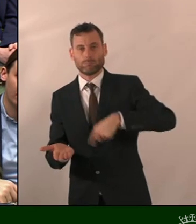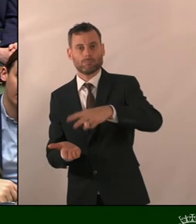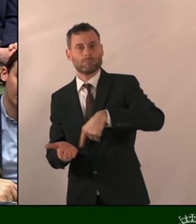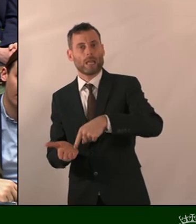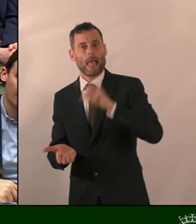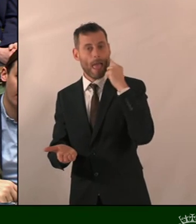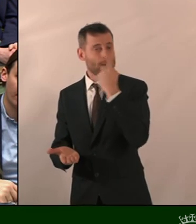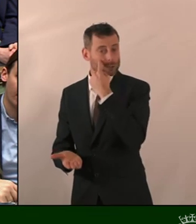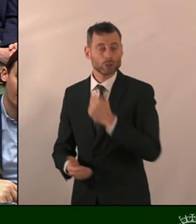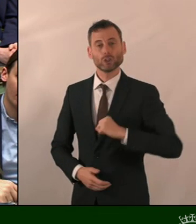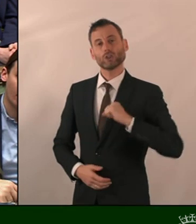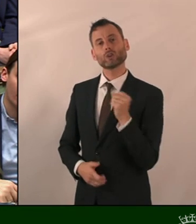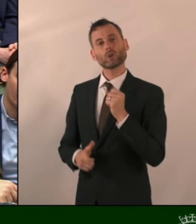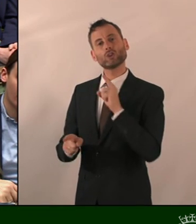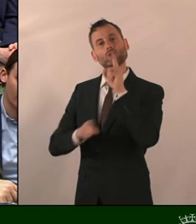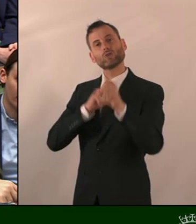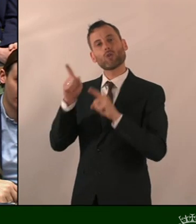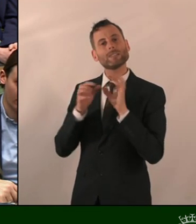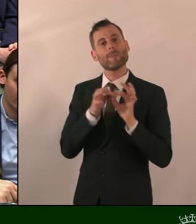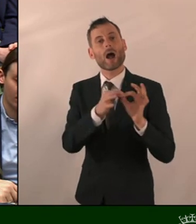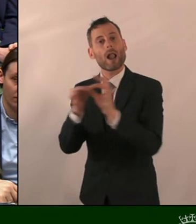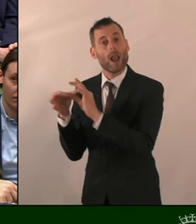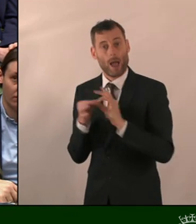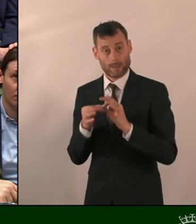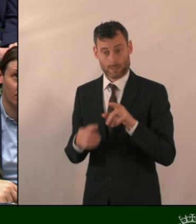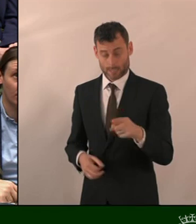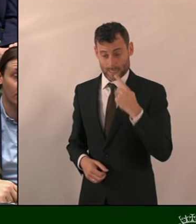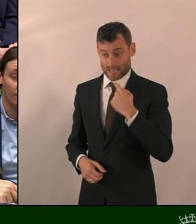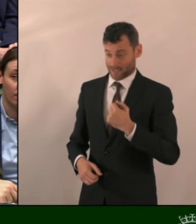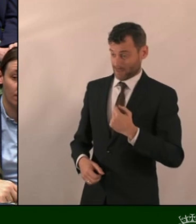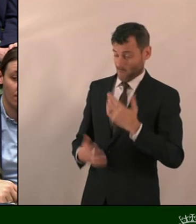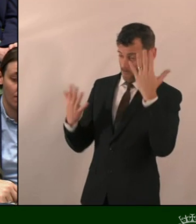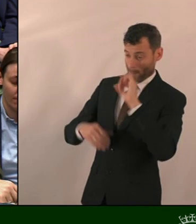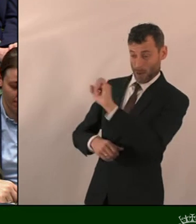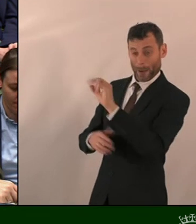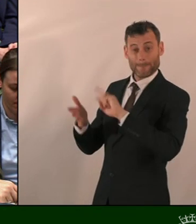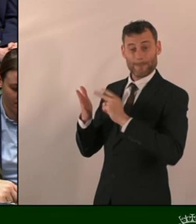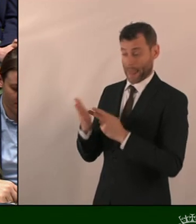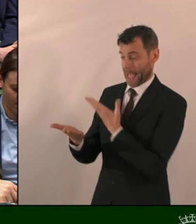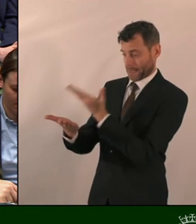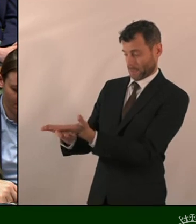The Scottish Tourism Alliance says that the plans will have a devastating impact on Scotland’s workforce.